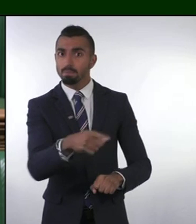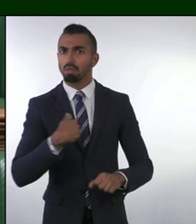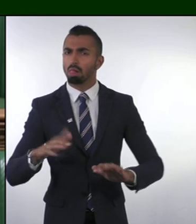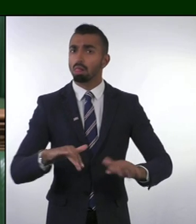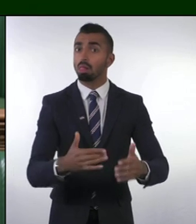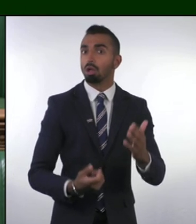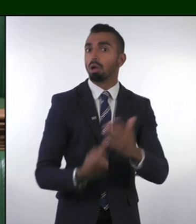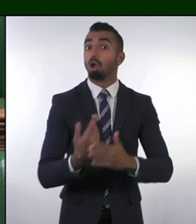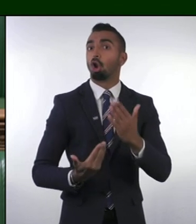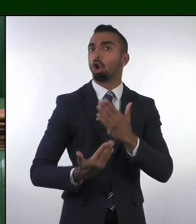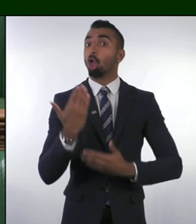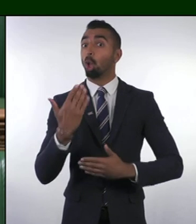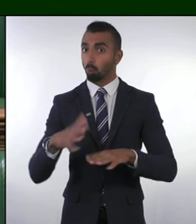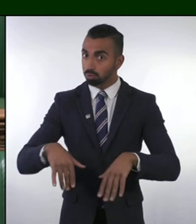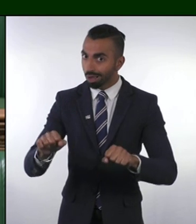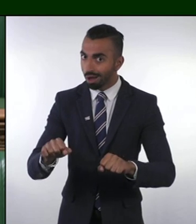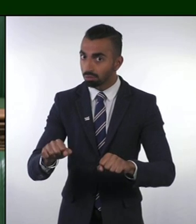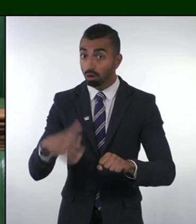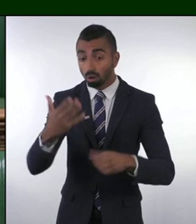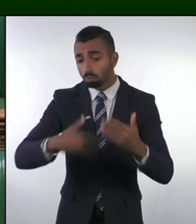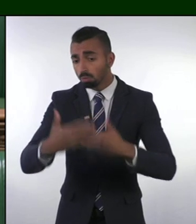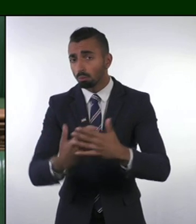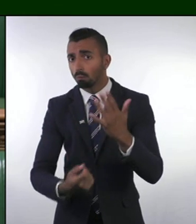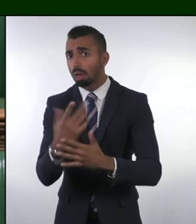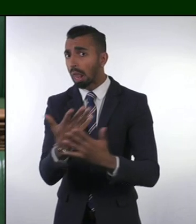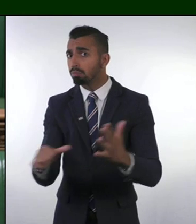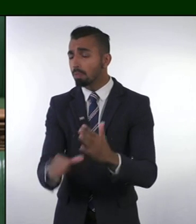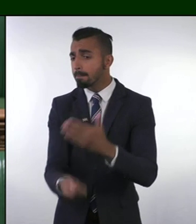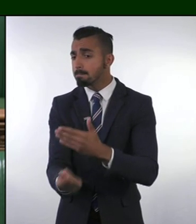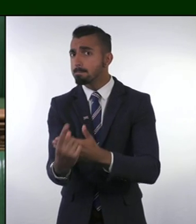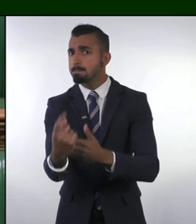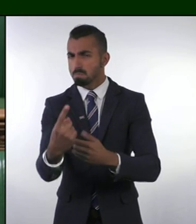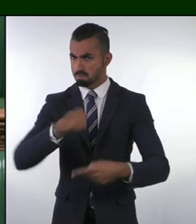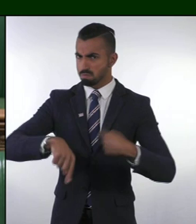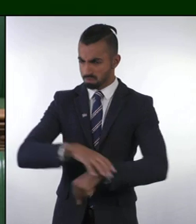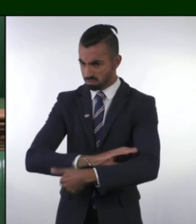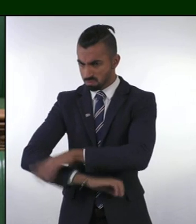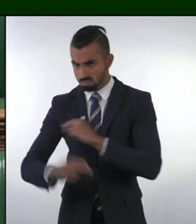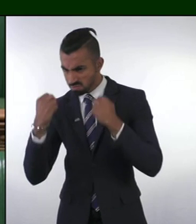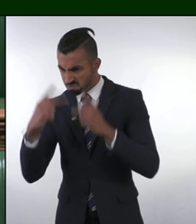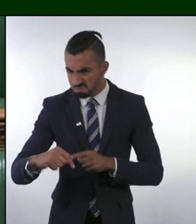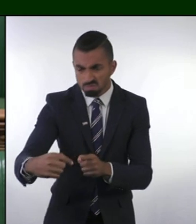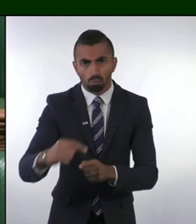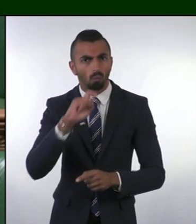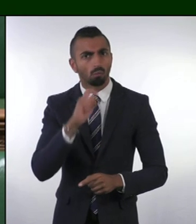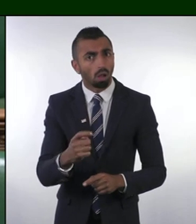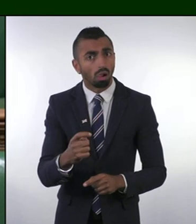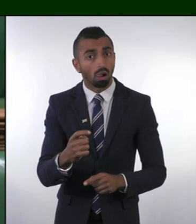Where problems emerge, we will confront them. Where support is justified, we will provide it.